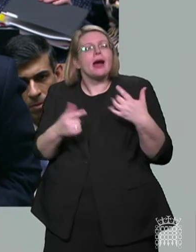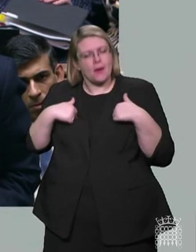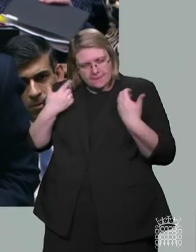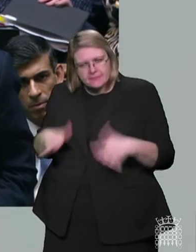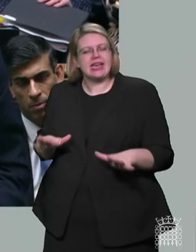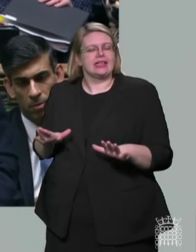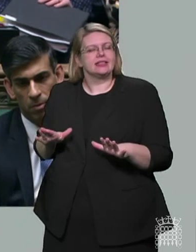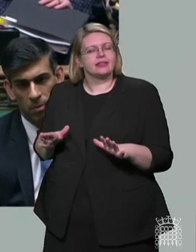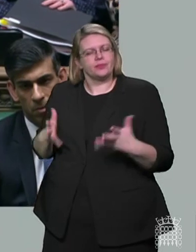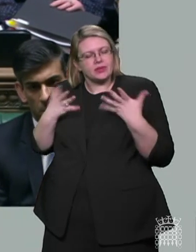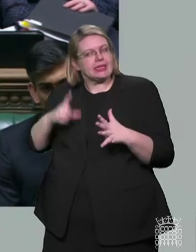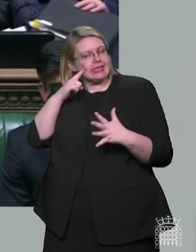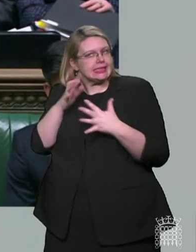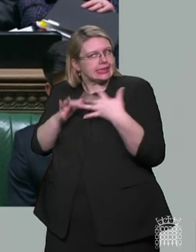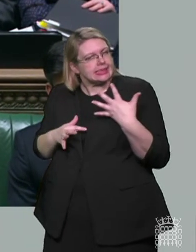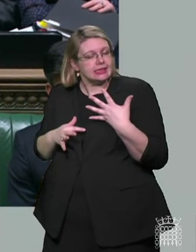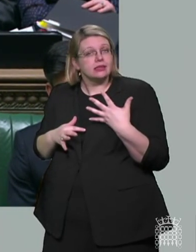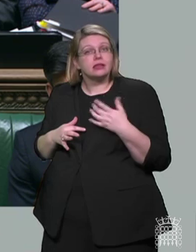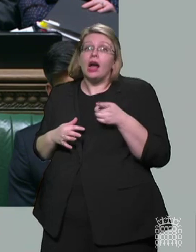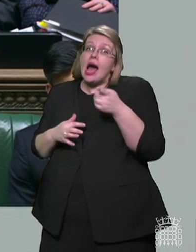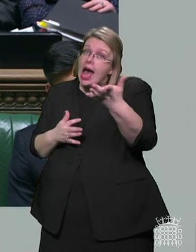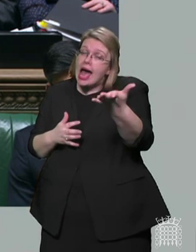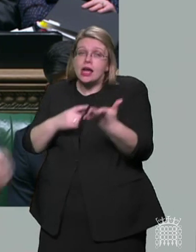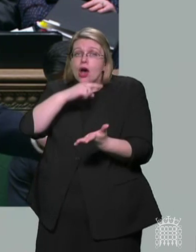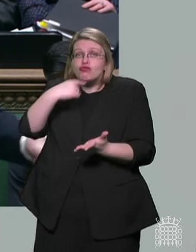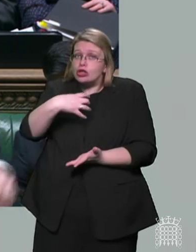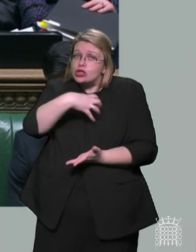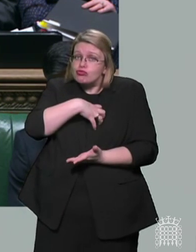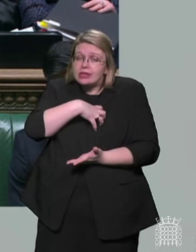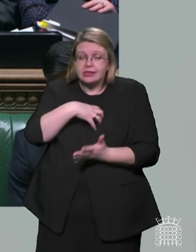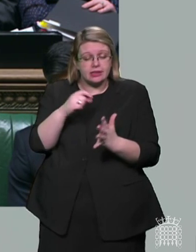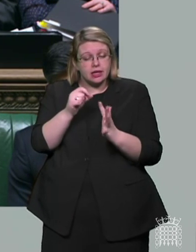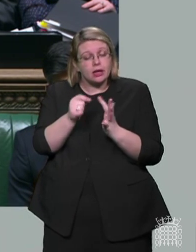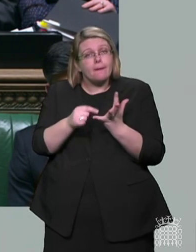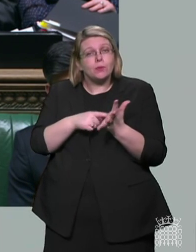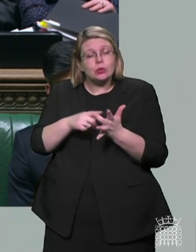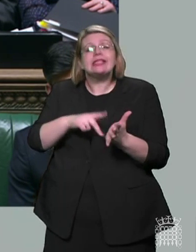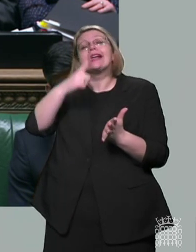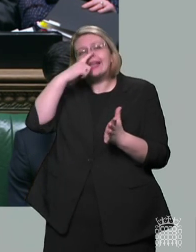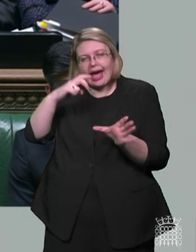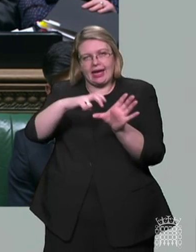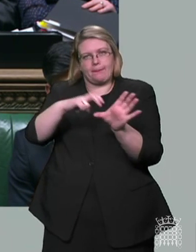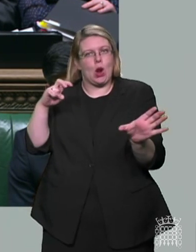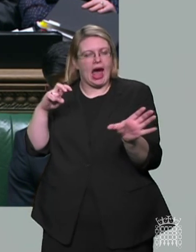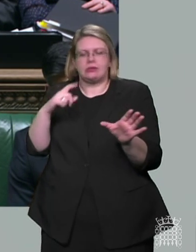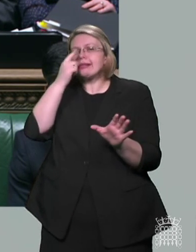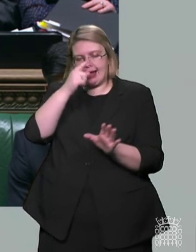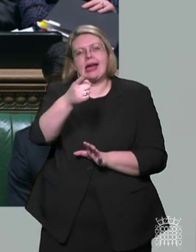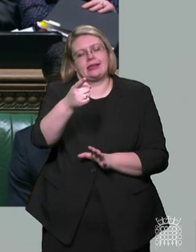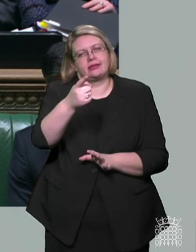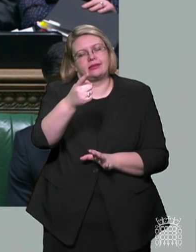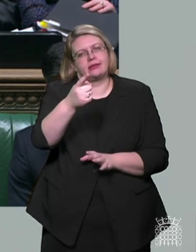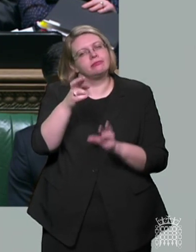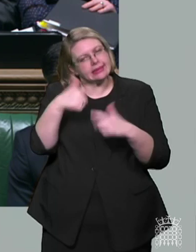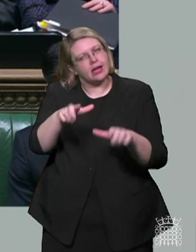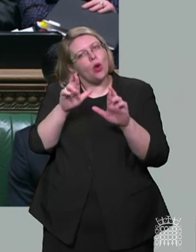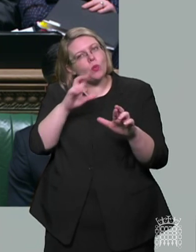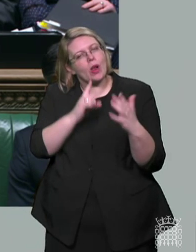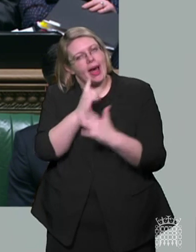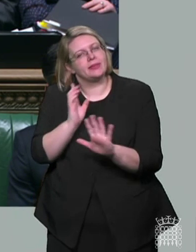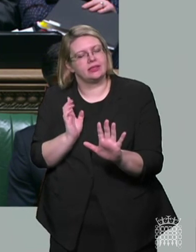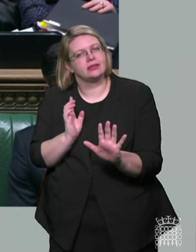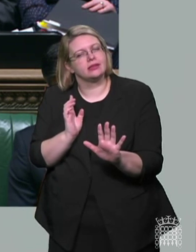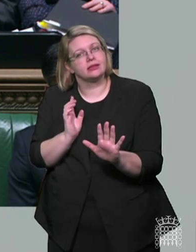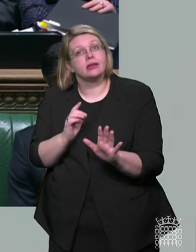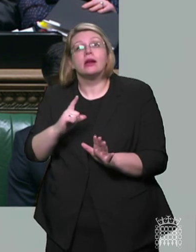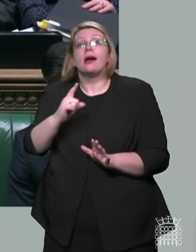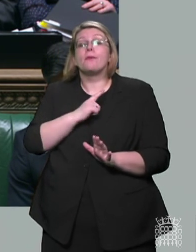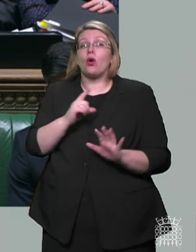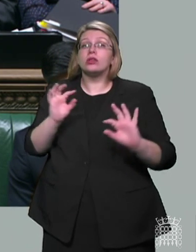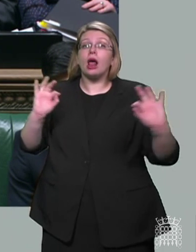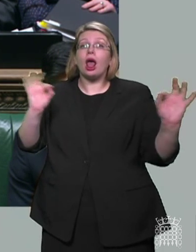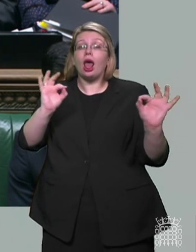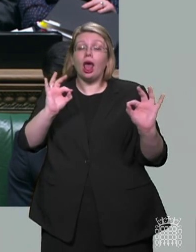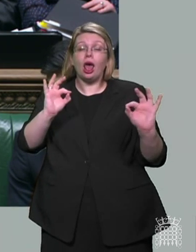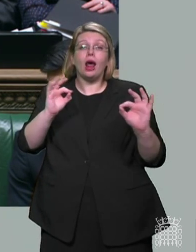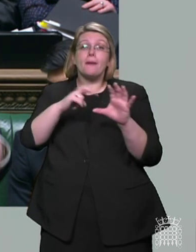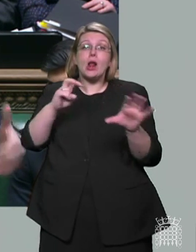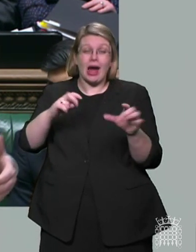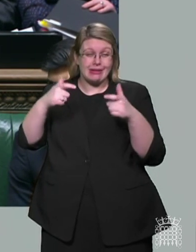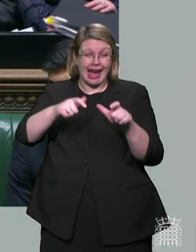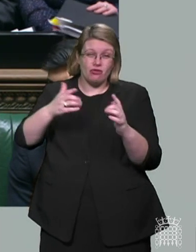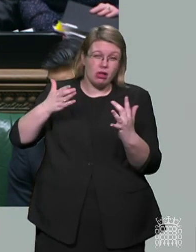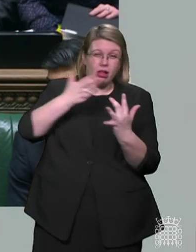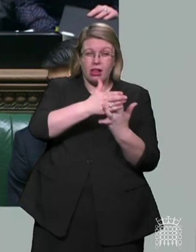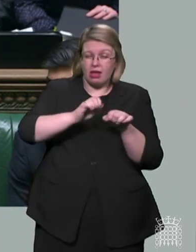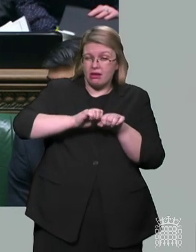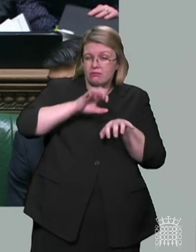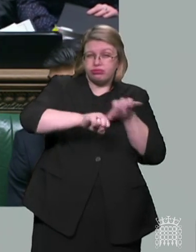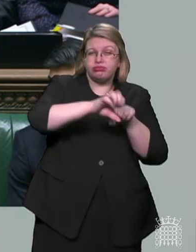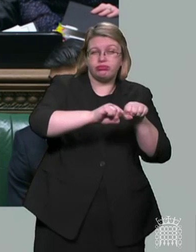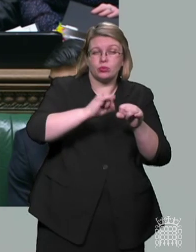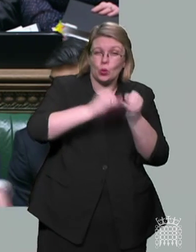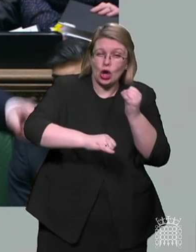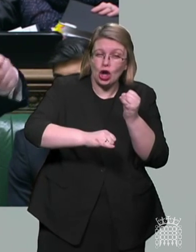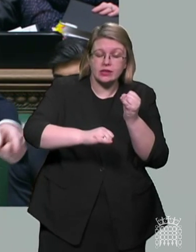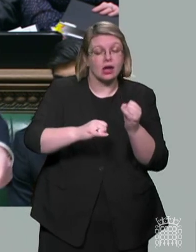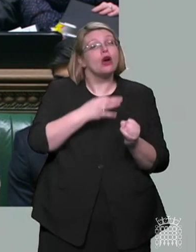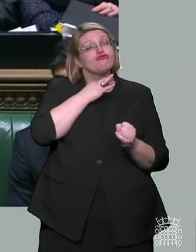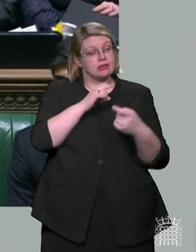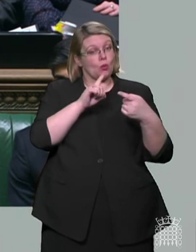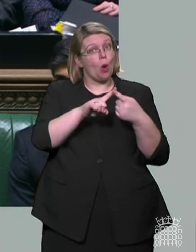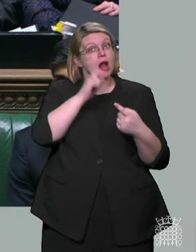As I have said, there is still time for President Putin to de-escalate, but we must be in absolutely no doubt that what is at stake is not just the democracy of Ukraine, but the principle of democracy around the world.